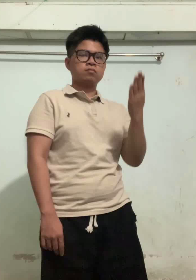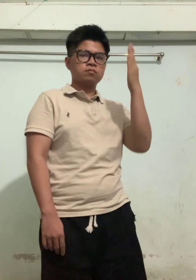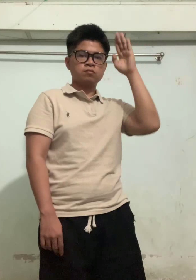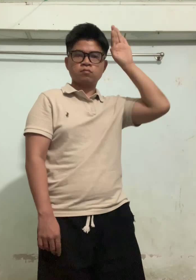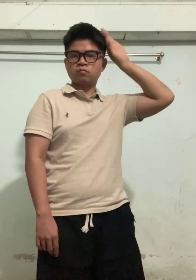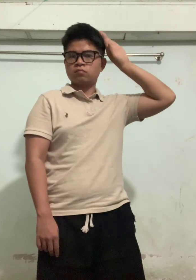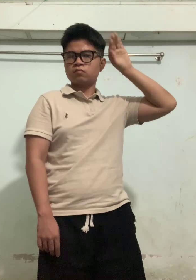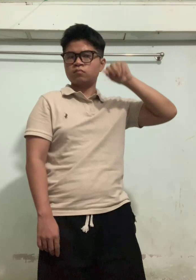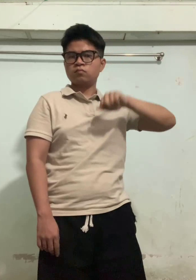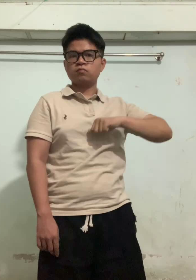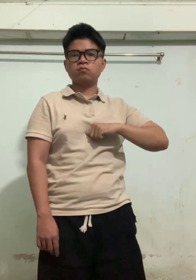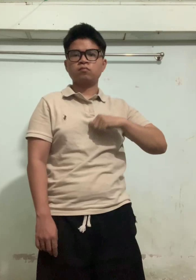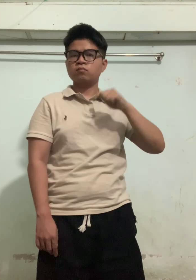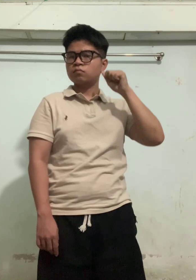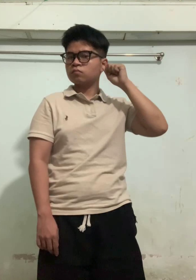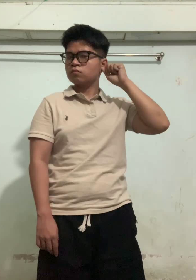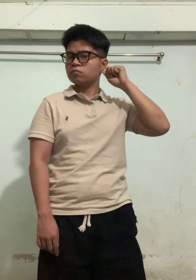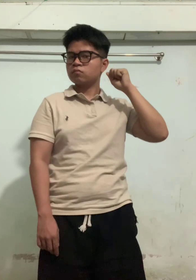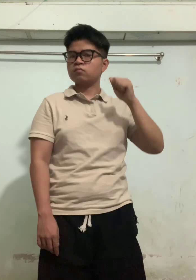thay co